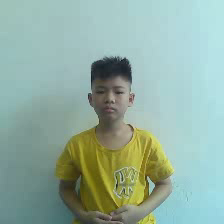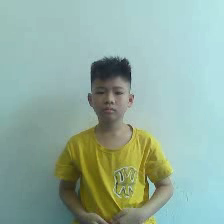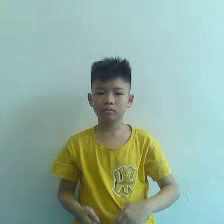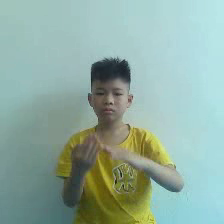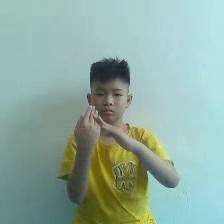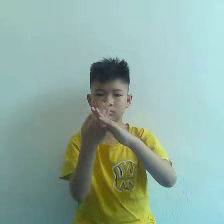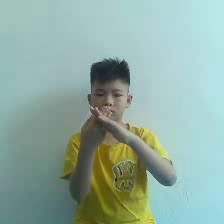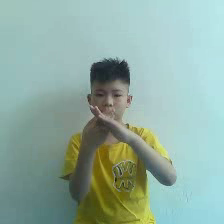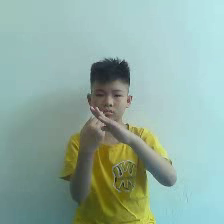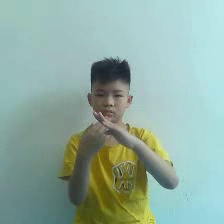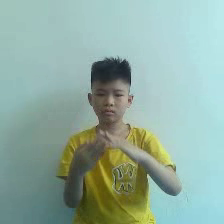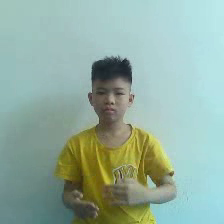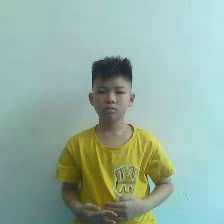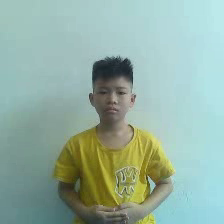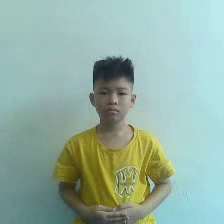Trường học